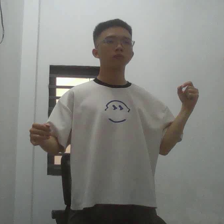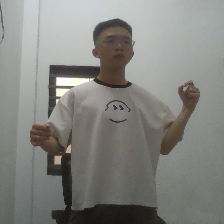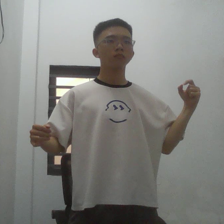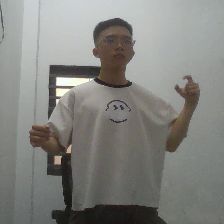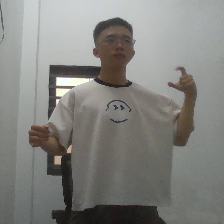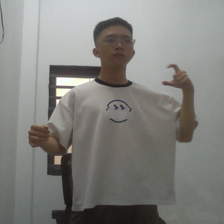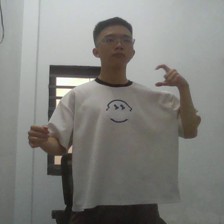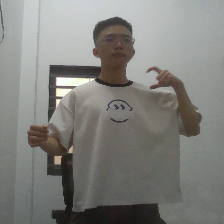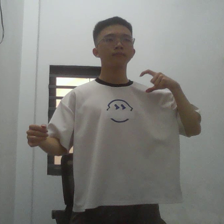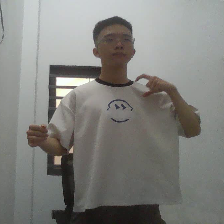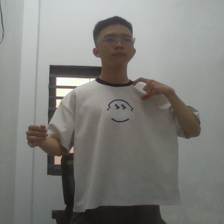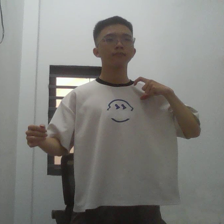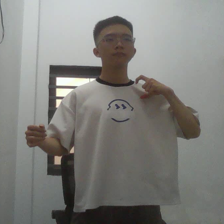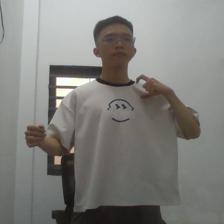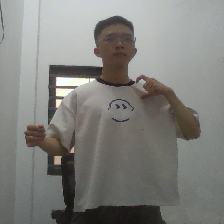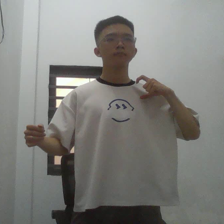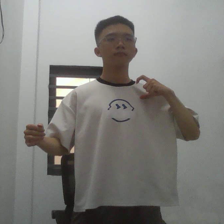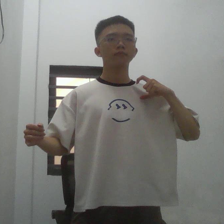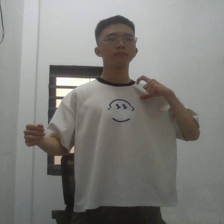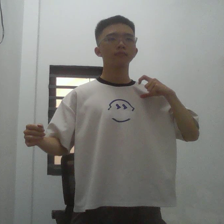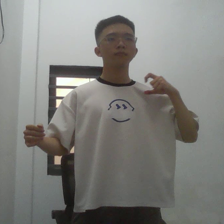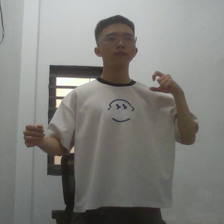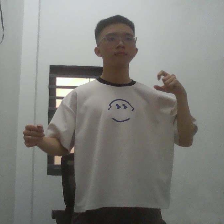giau co